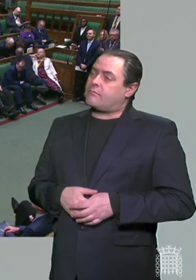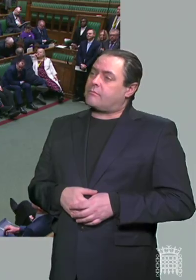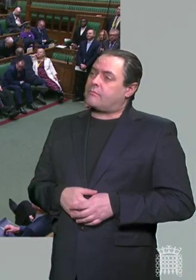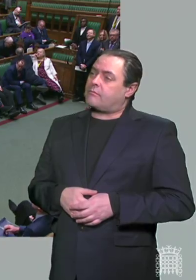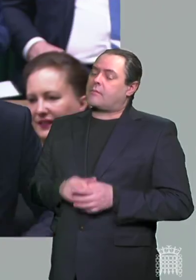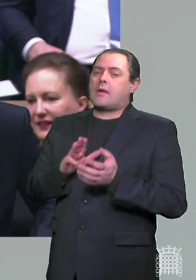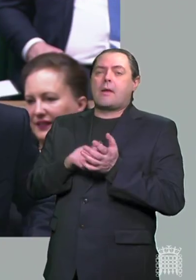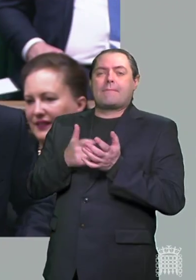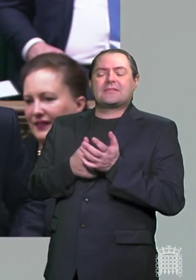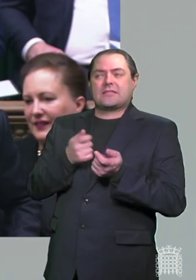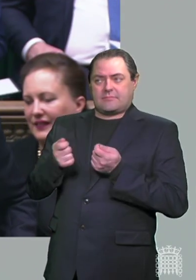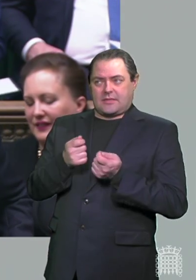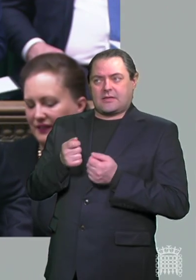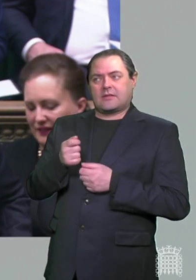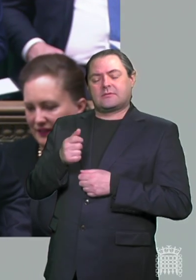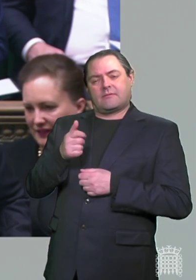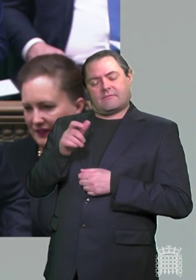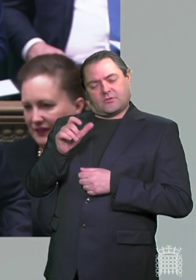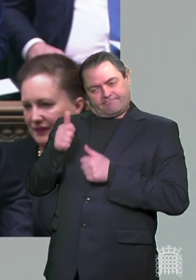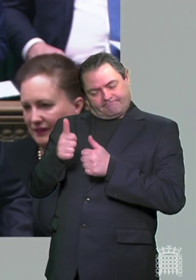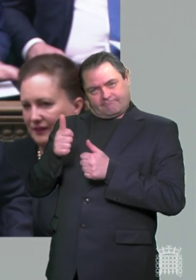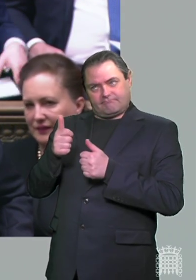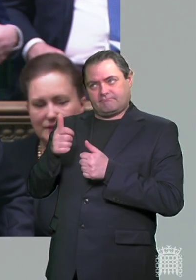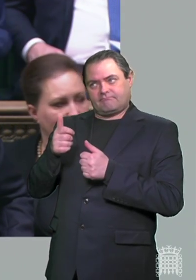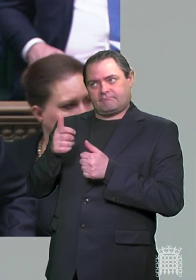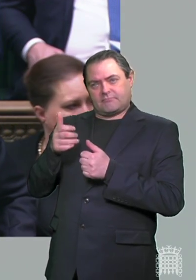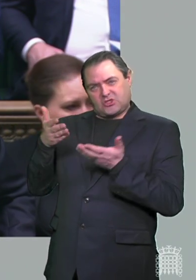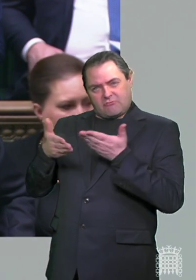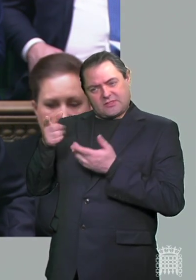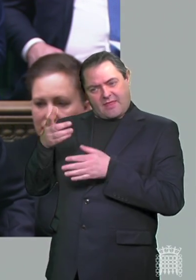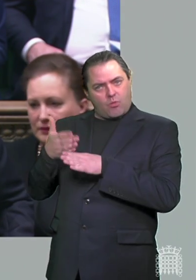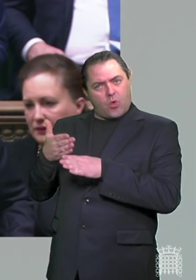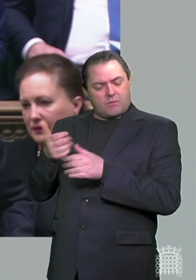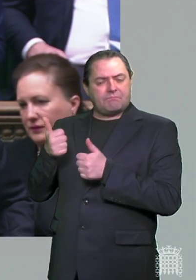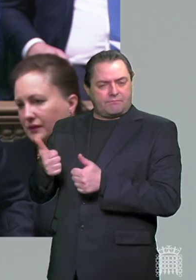I pay tribute to the charity that the honourable Lady mentioned for the work it does.